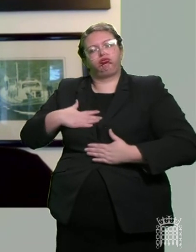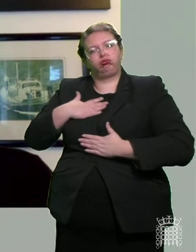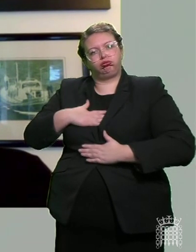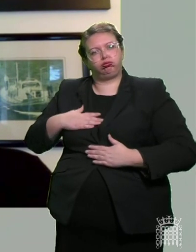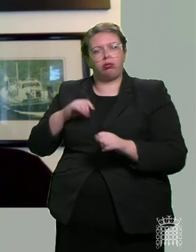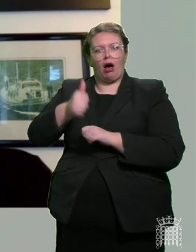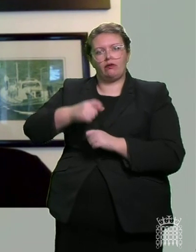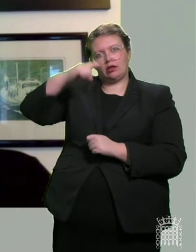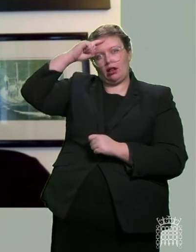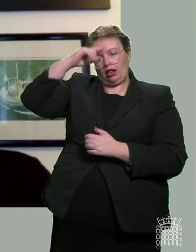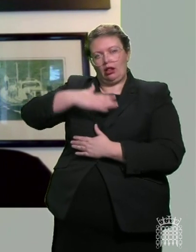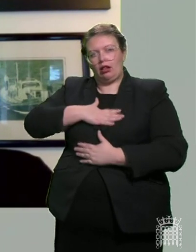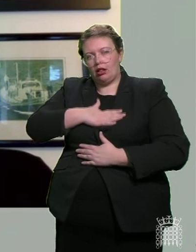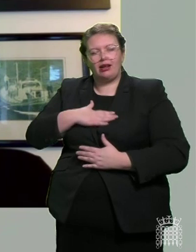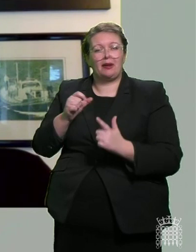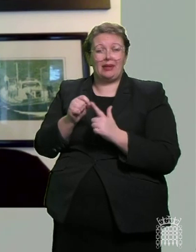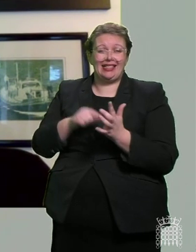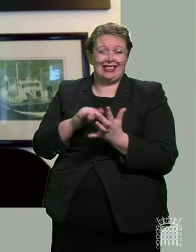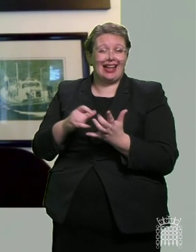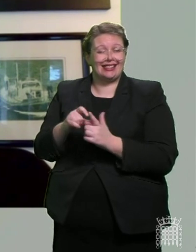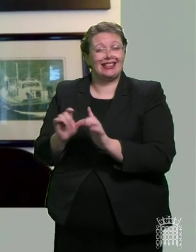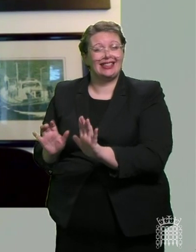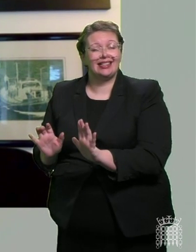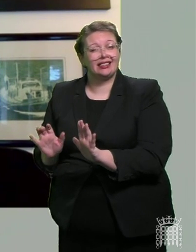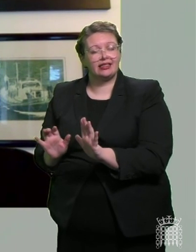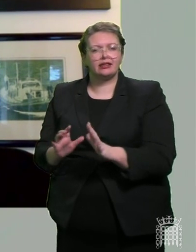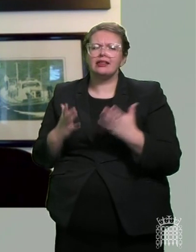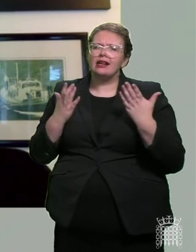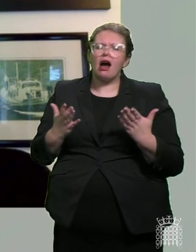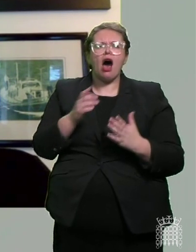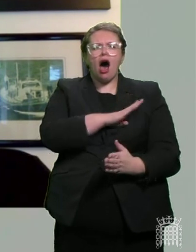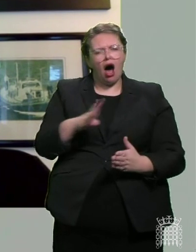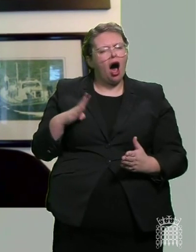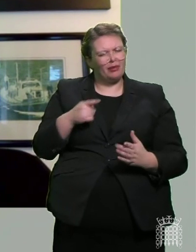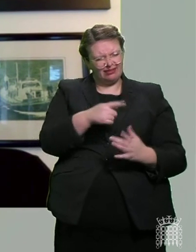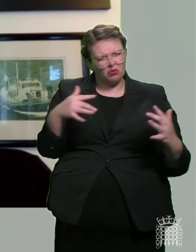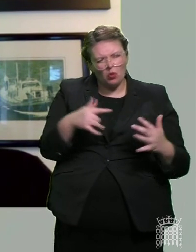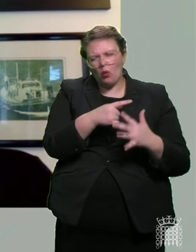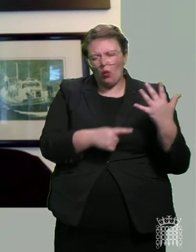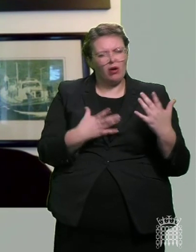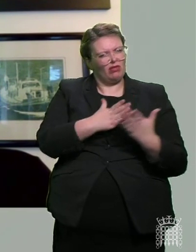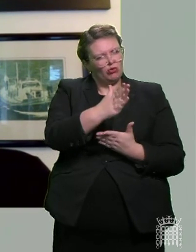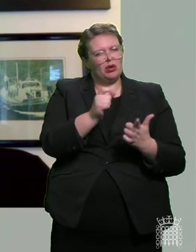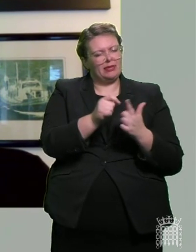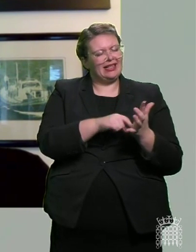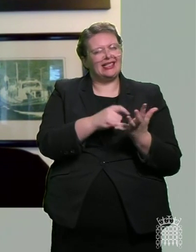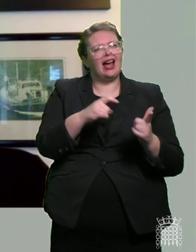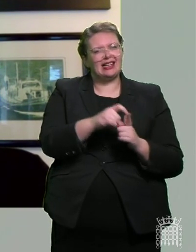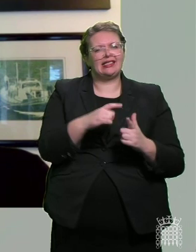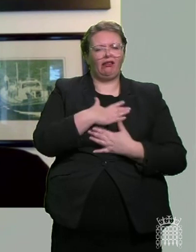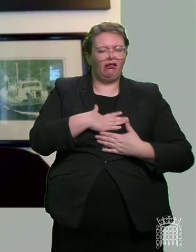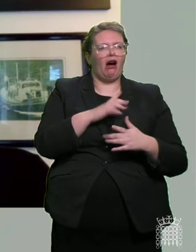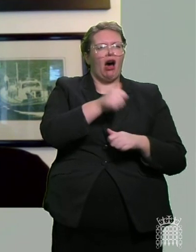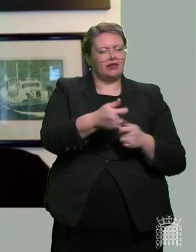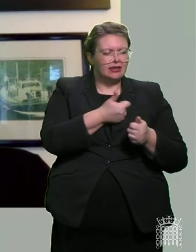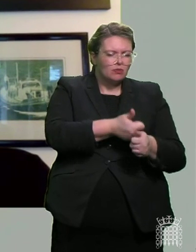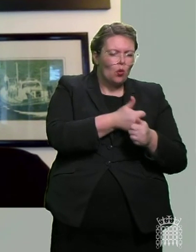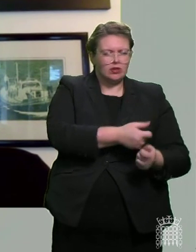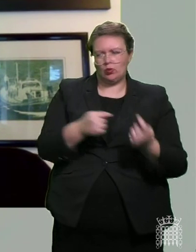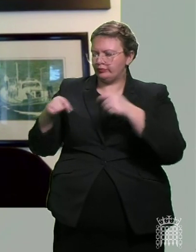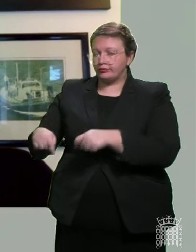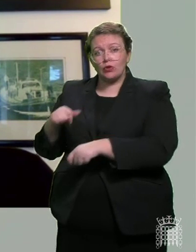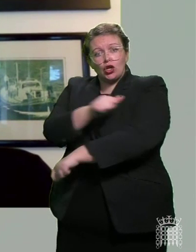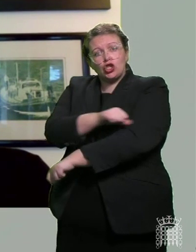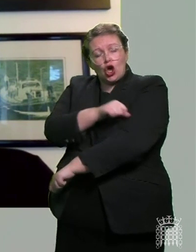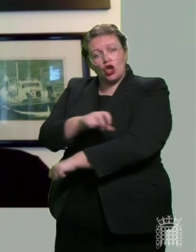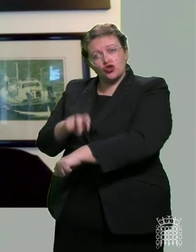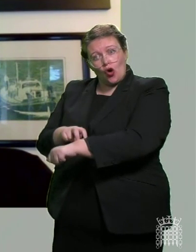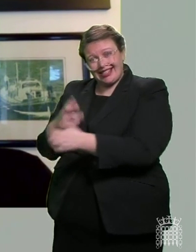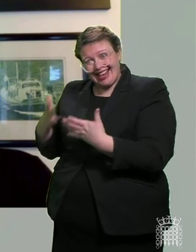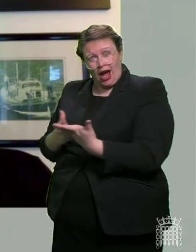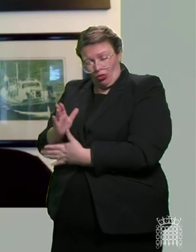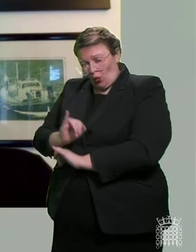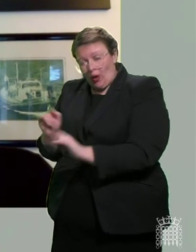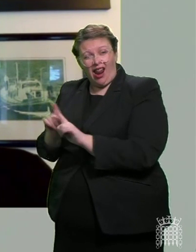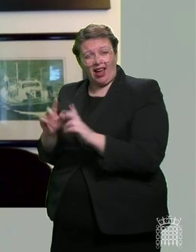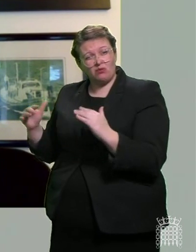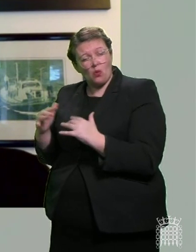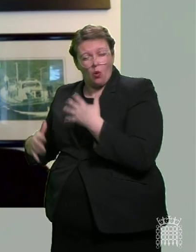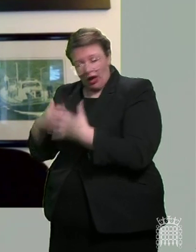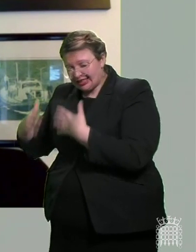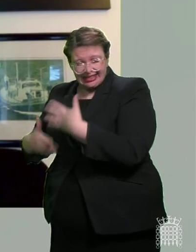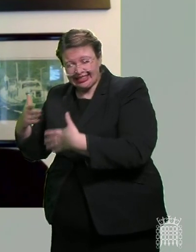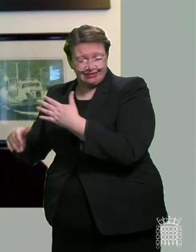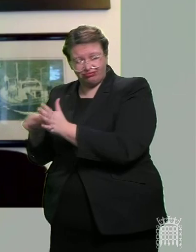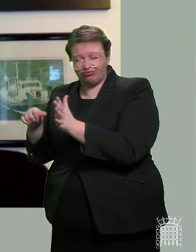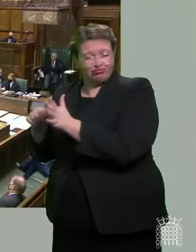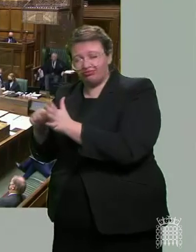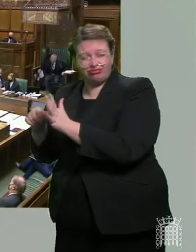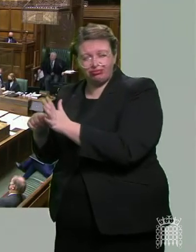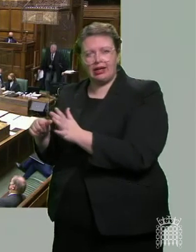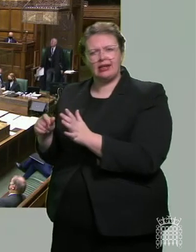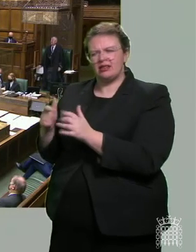With that in mind, will he look at utilising the military understanding of that condition, and urgently invest in training sufficient numbers of psychology professionals to support our heroic nurses and doctors fighting on the frontline of this battle against covid-19?